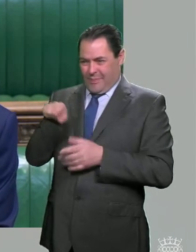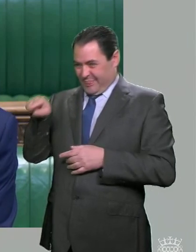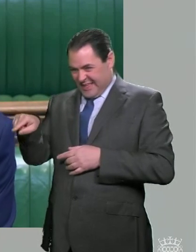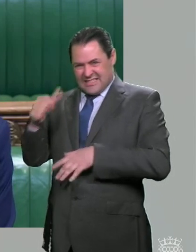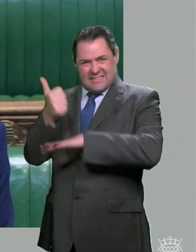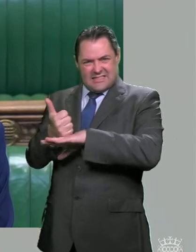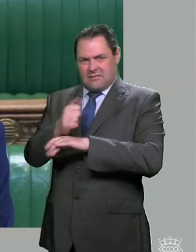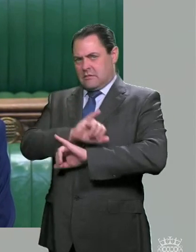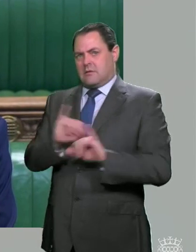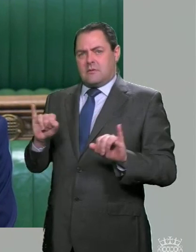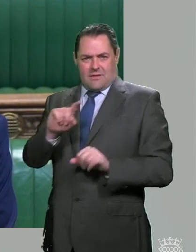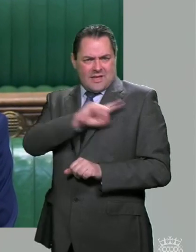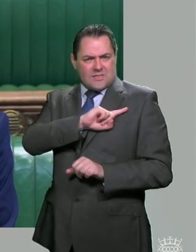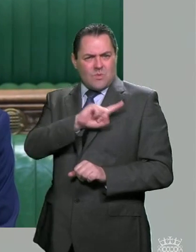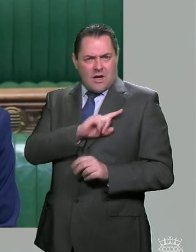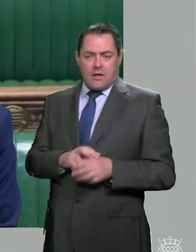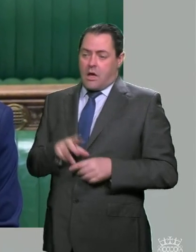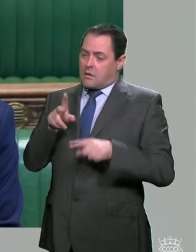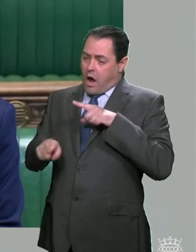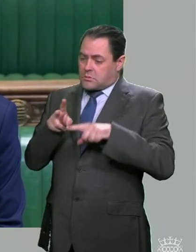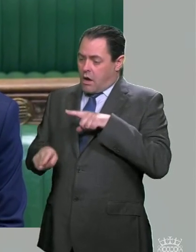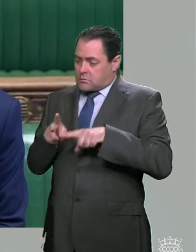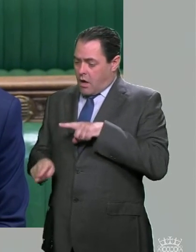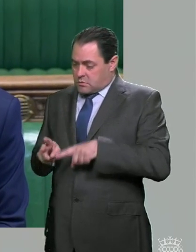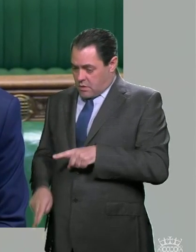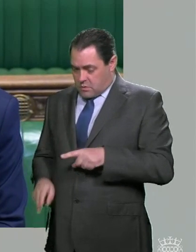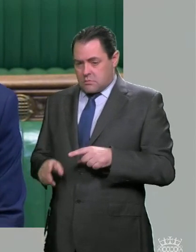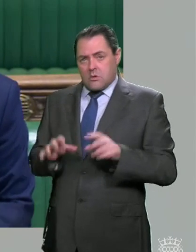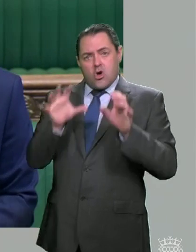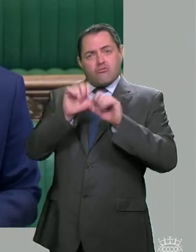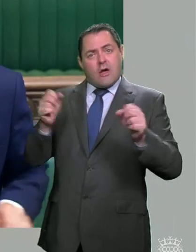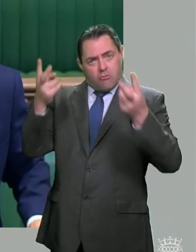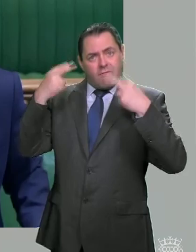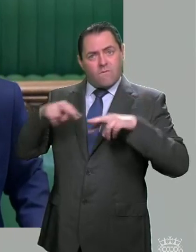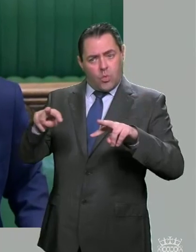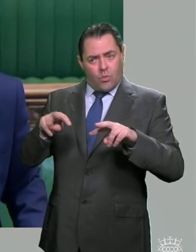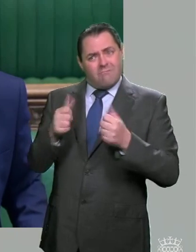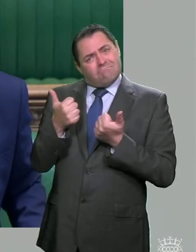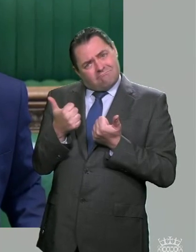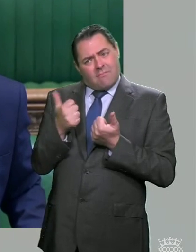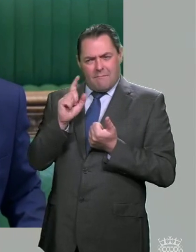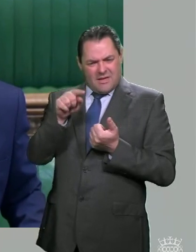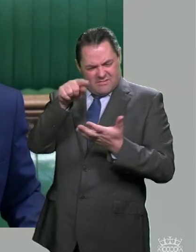This is about more than just cuts. The rape review is welcome, but it is weak.